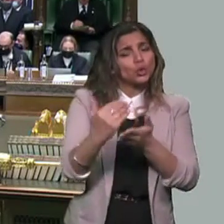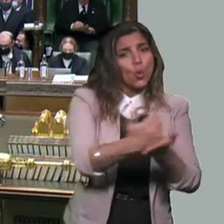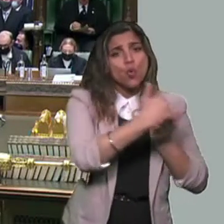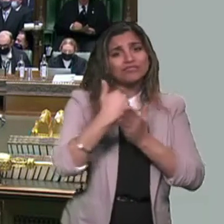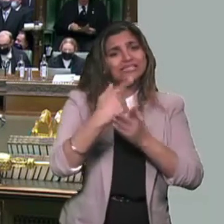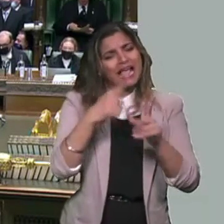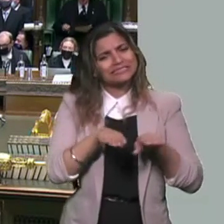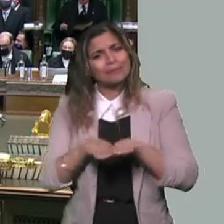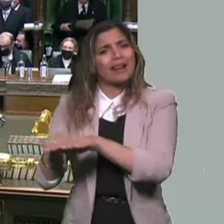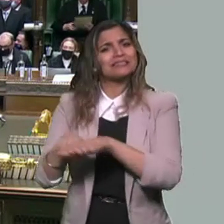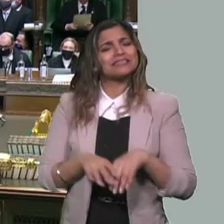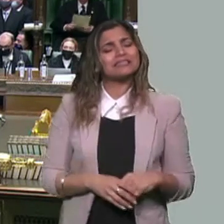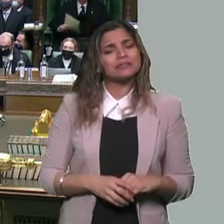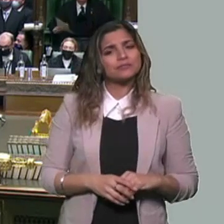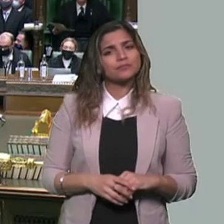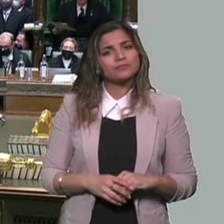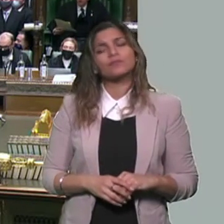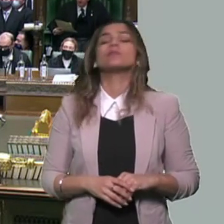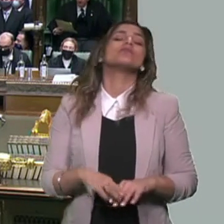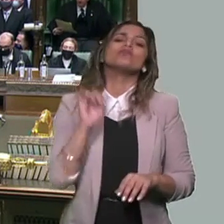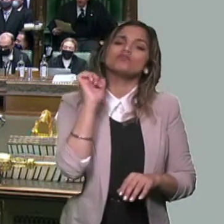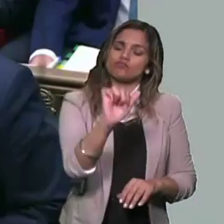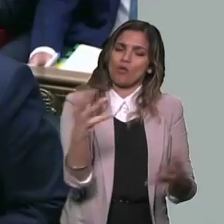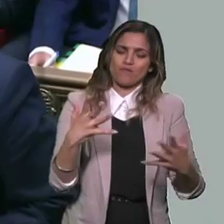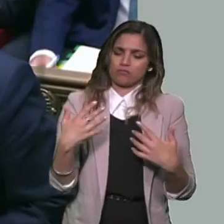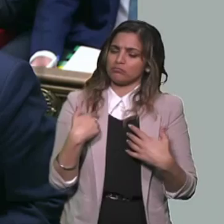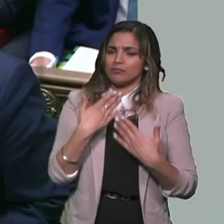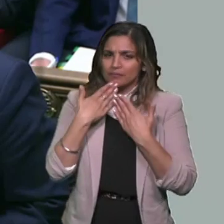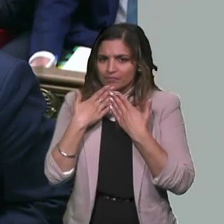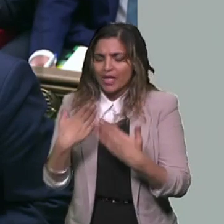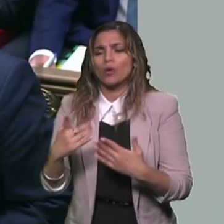I thank my honourable Friend.